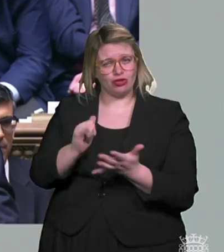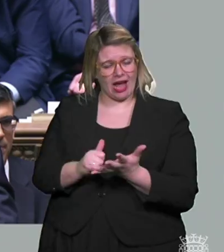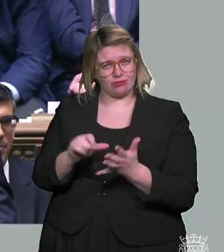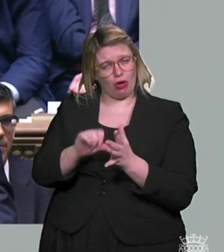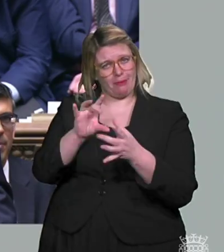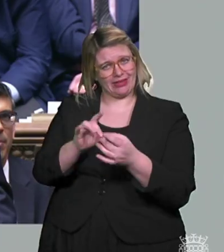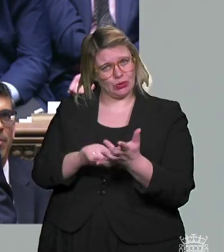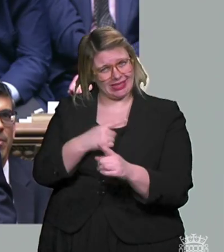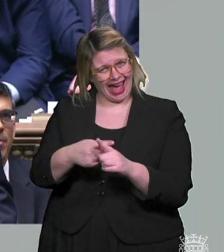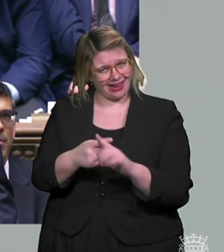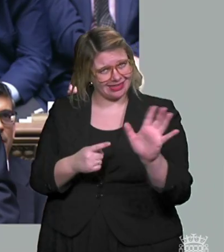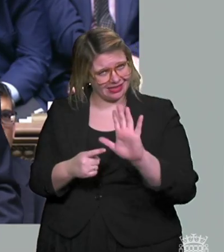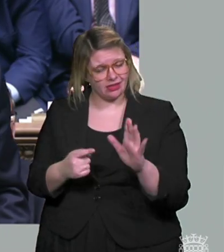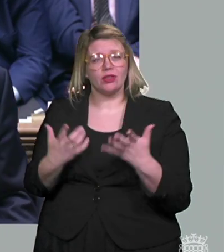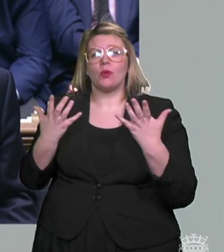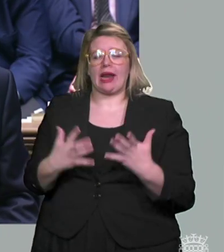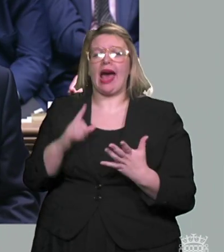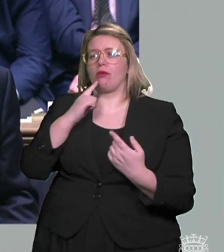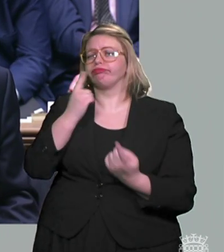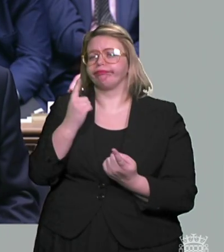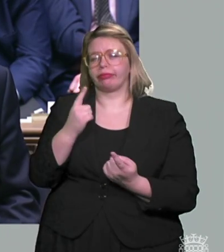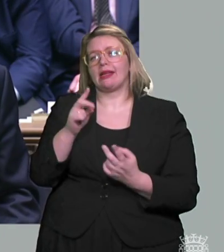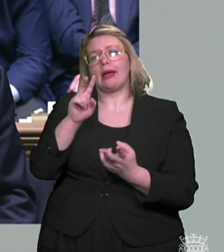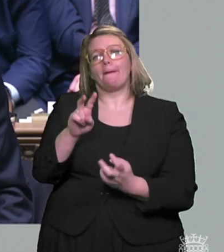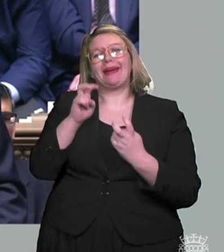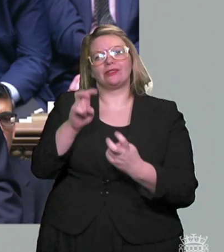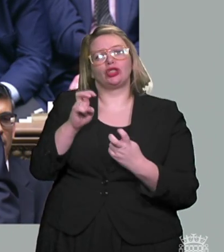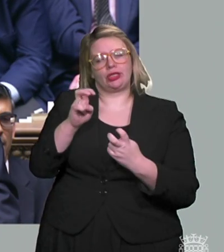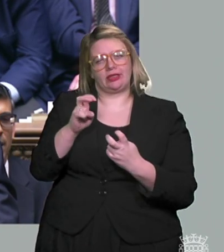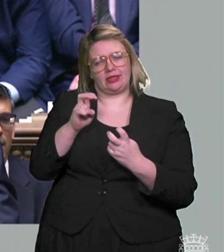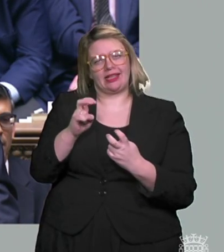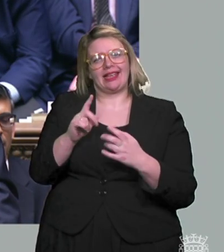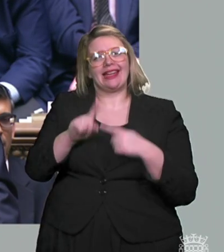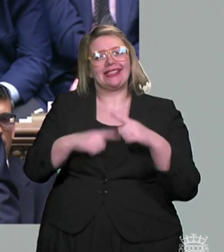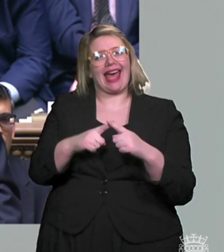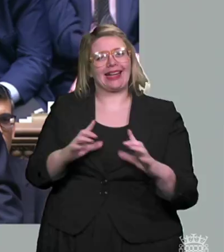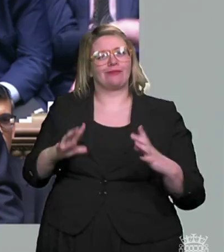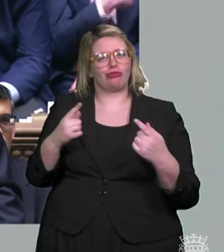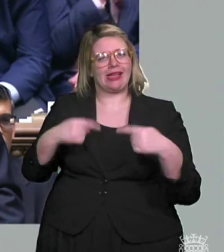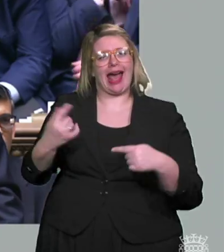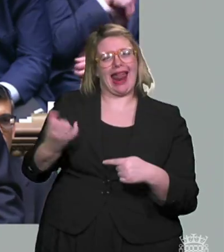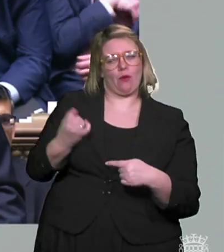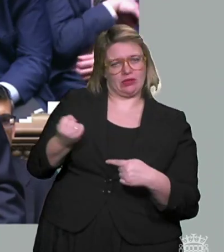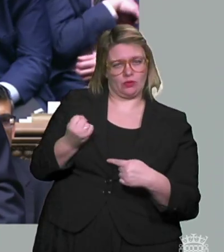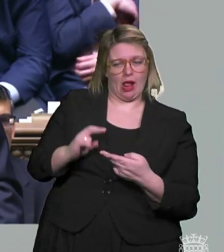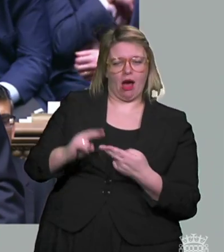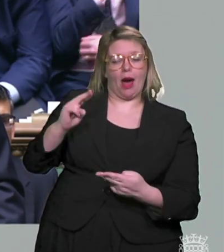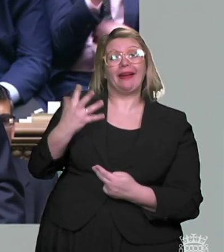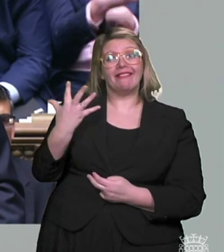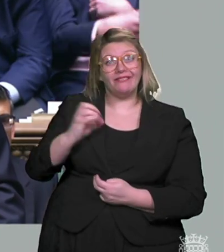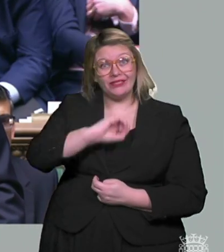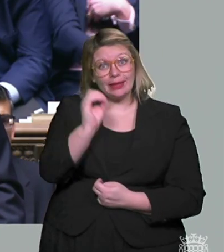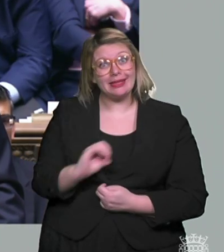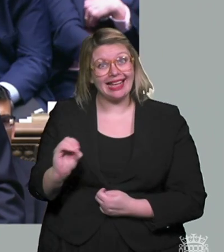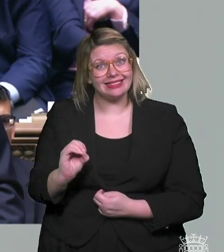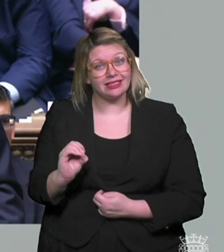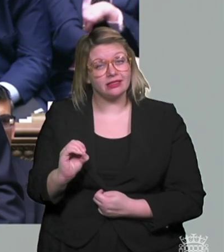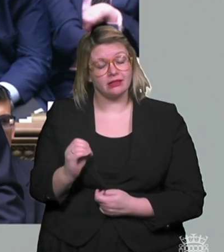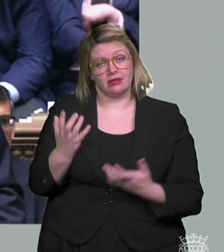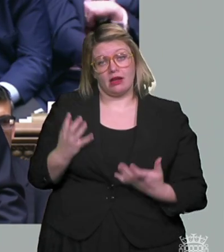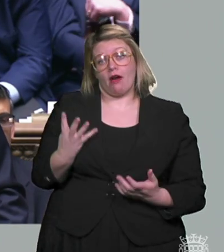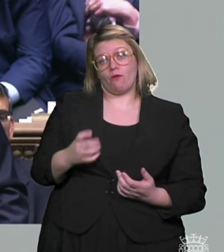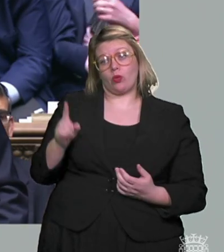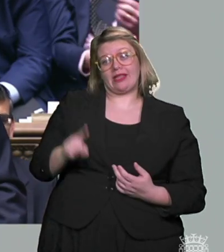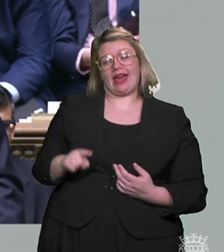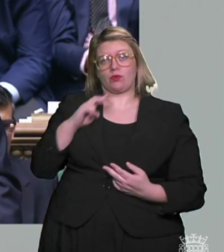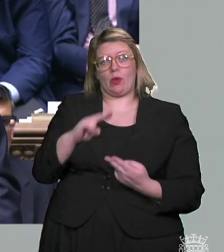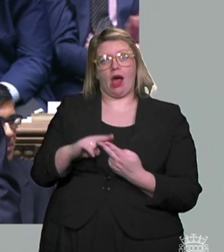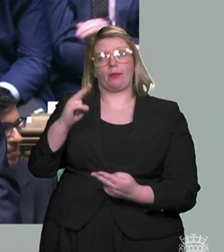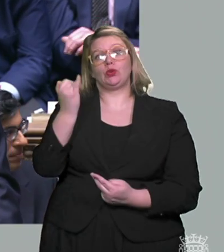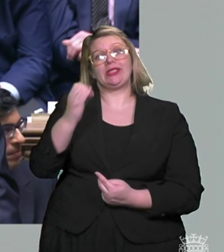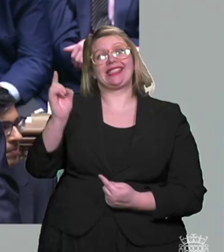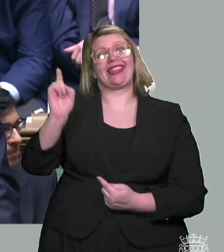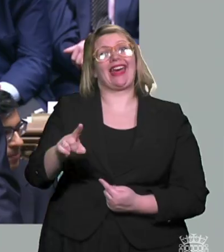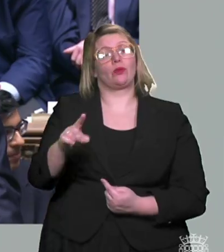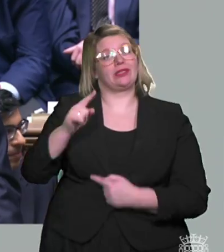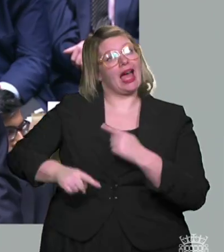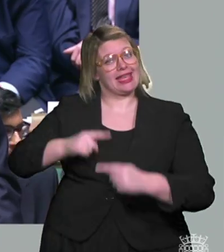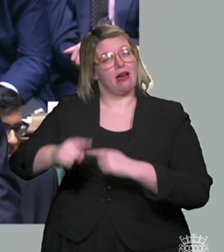So today I will increase the pensions annual tax-free allowance by 50%, from £40,000 to £60,000.